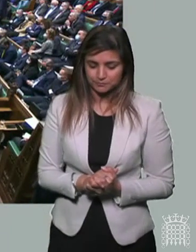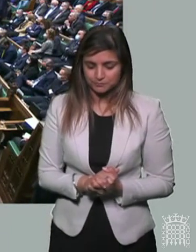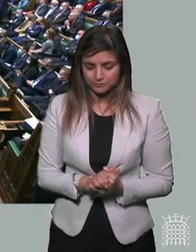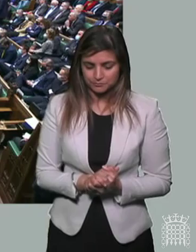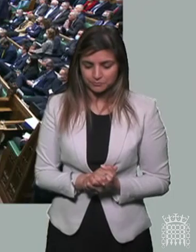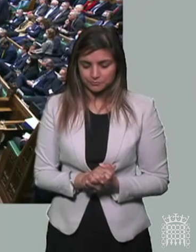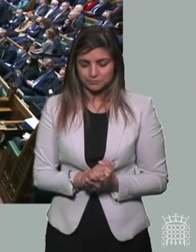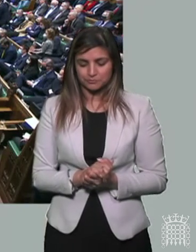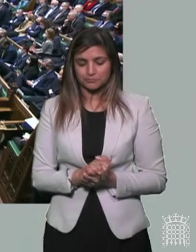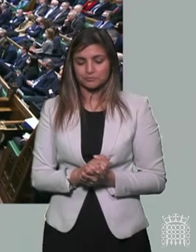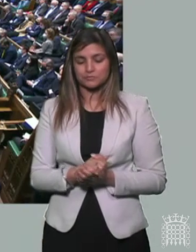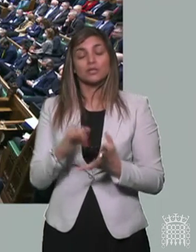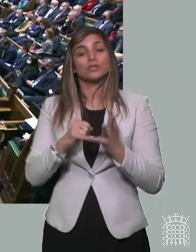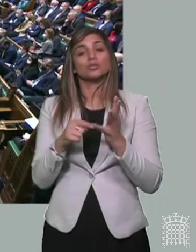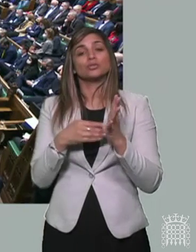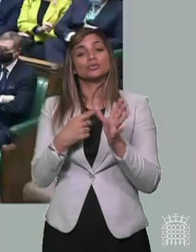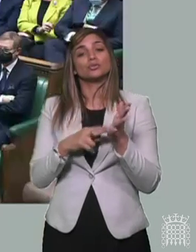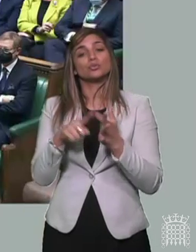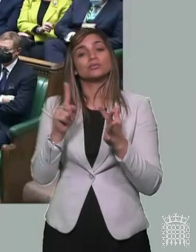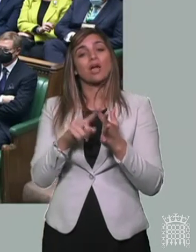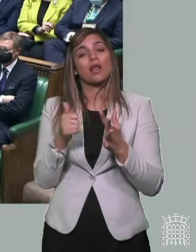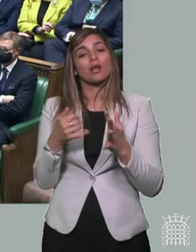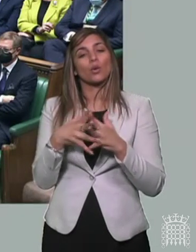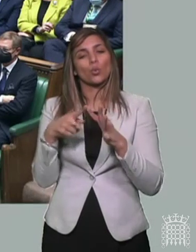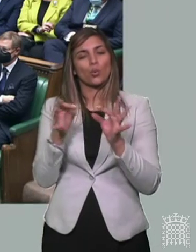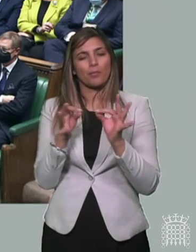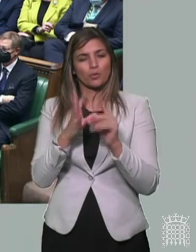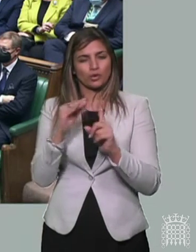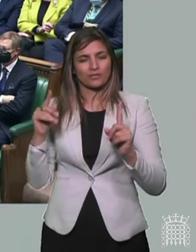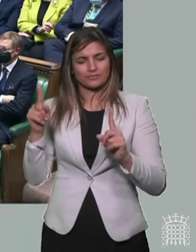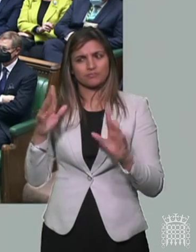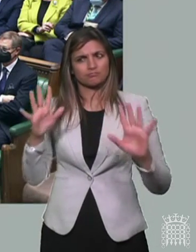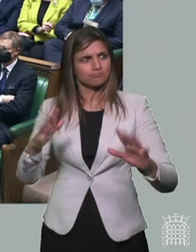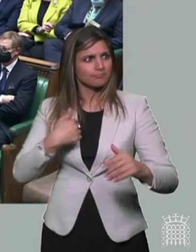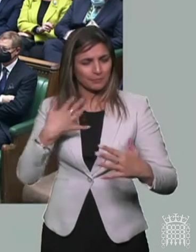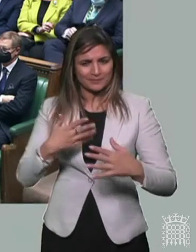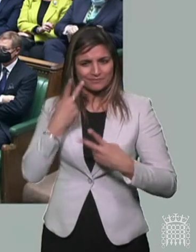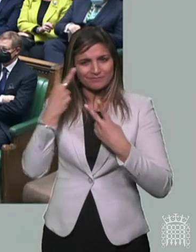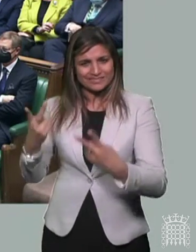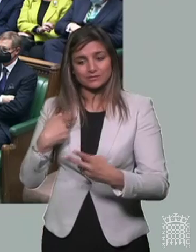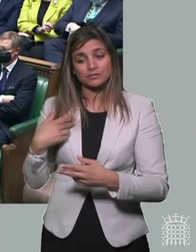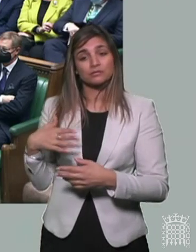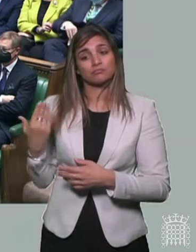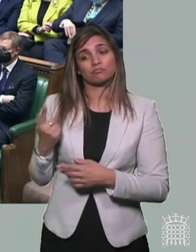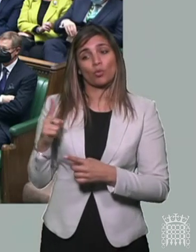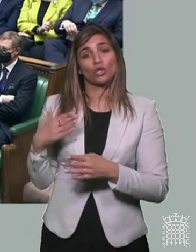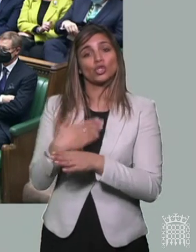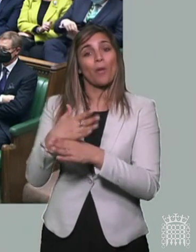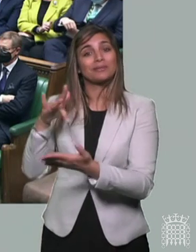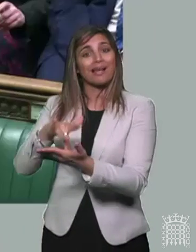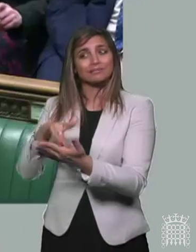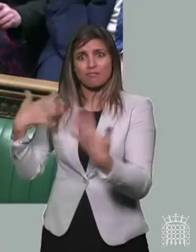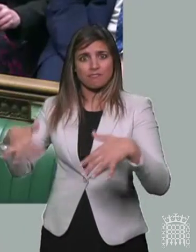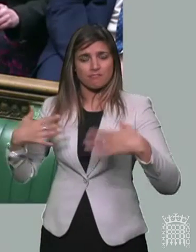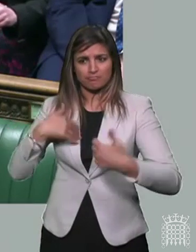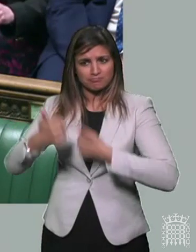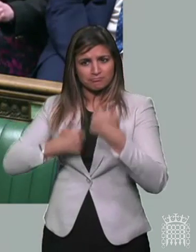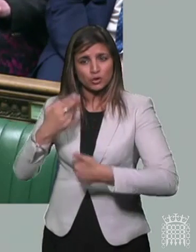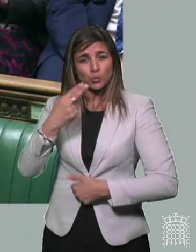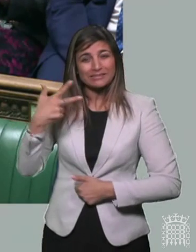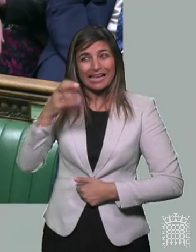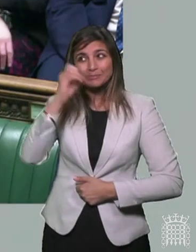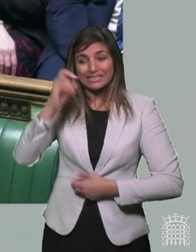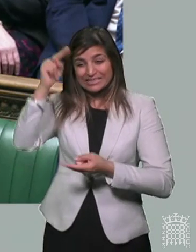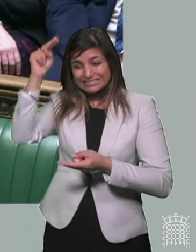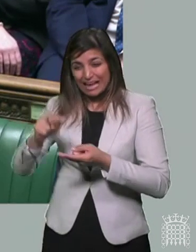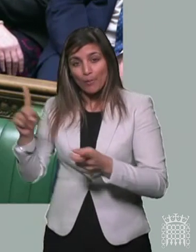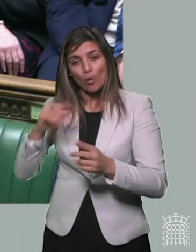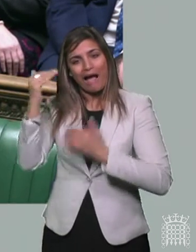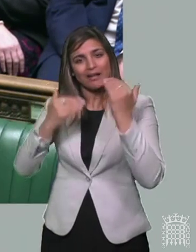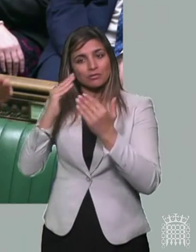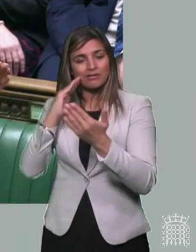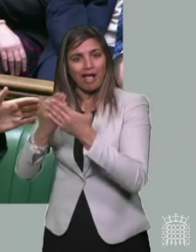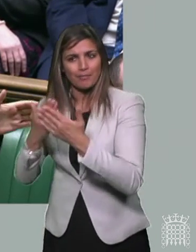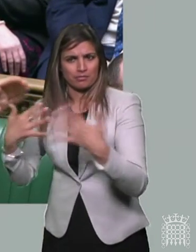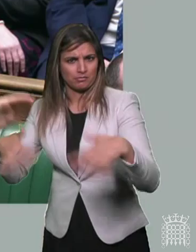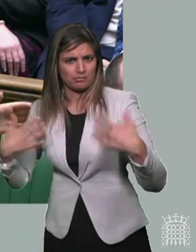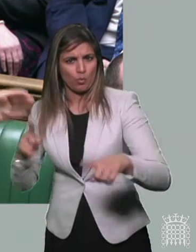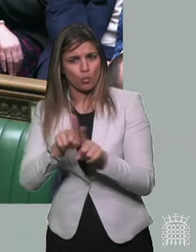I recently visited my local jobcentre, and I am pleased to announce that the adult claimant count is down 28%, and the young adult claimant count is down 40%.